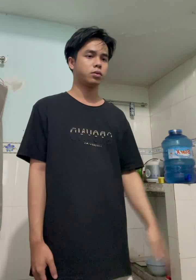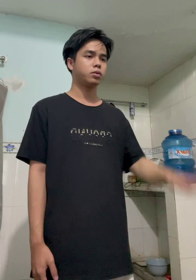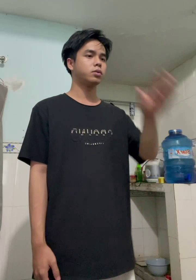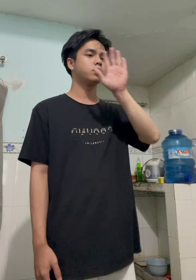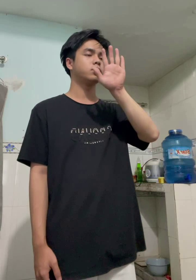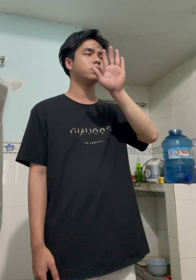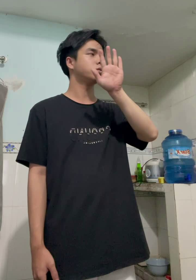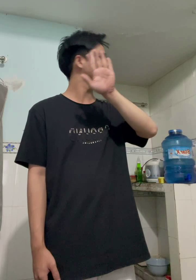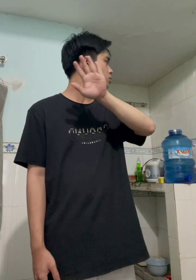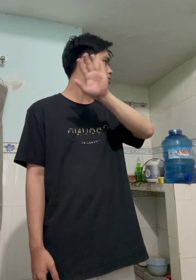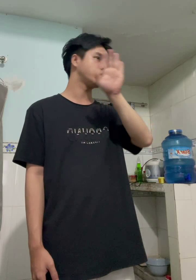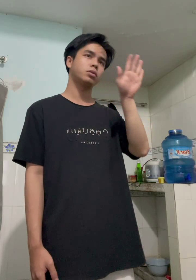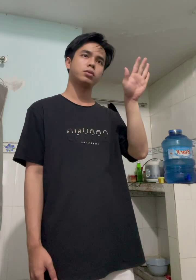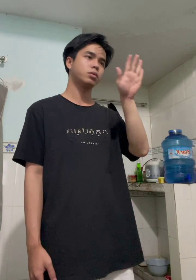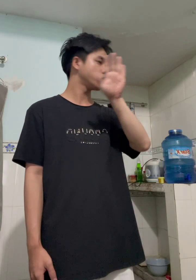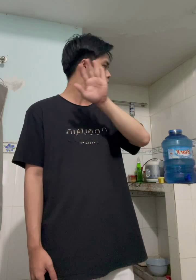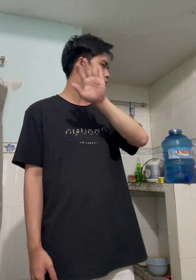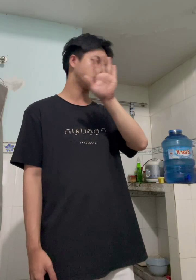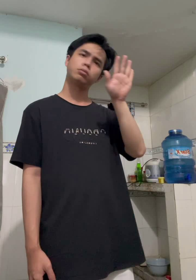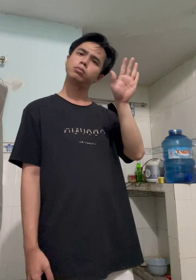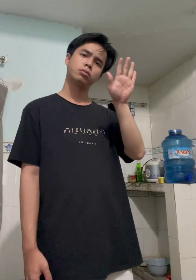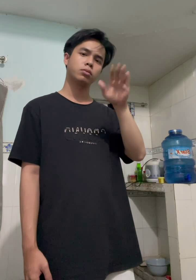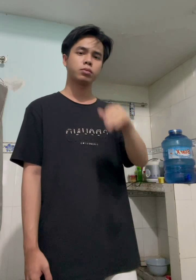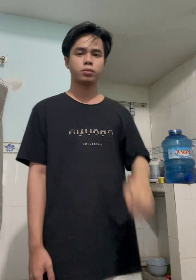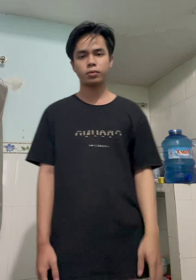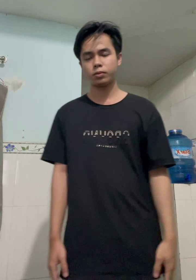khong dong y